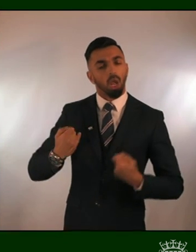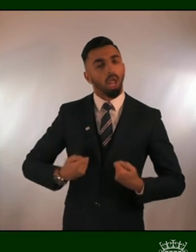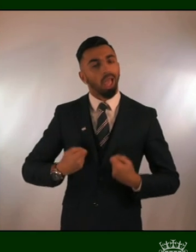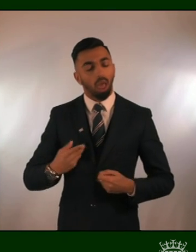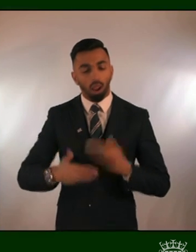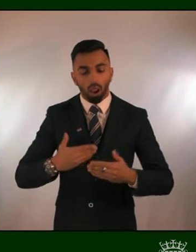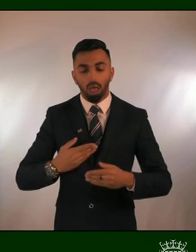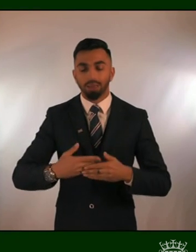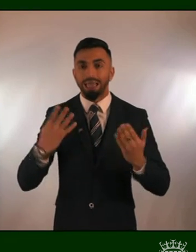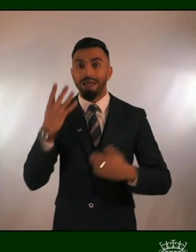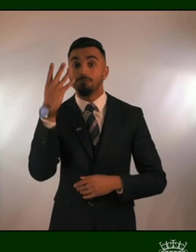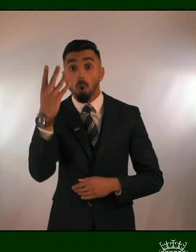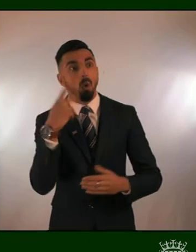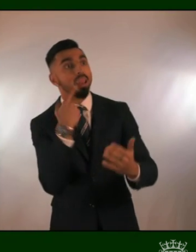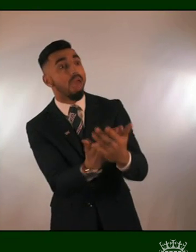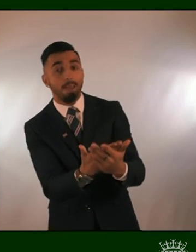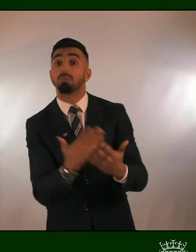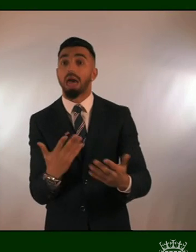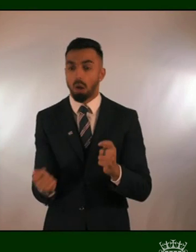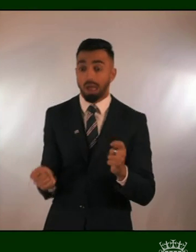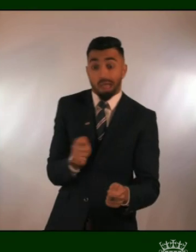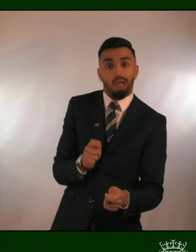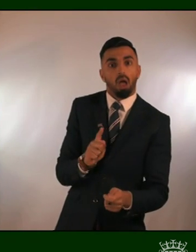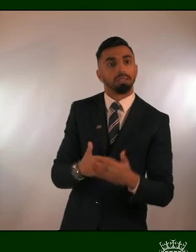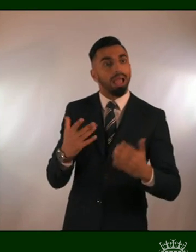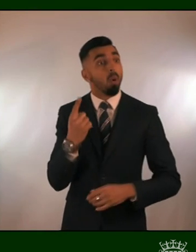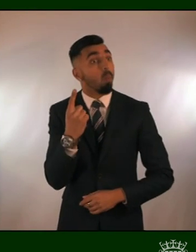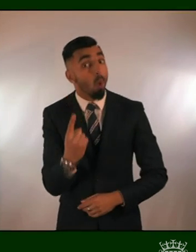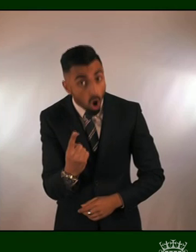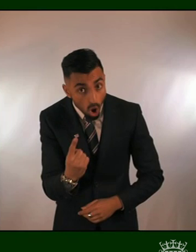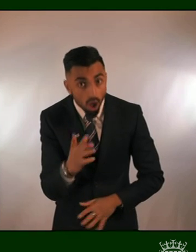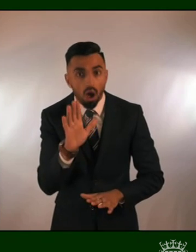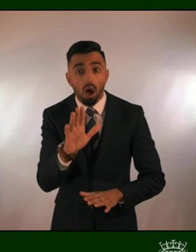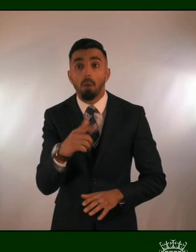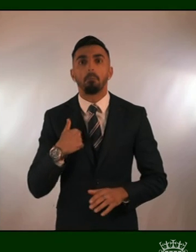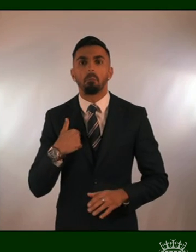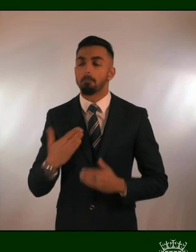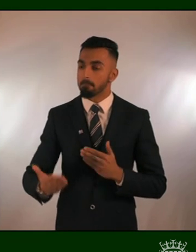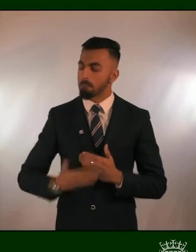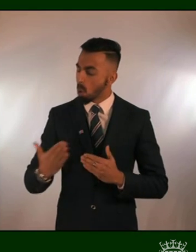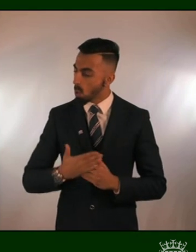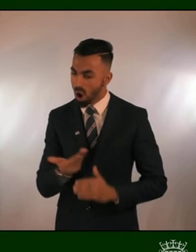Today, with the assistance of my right honourable Friend the Work and Pensions Secretary, we can go further.